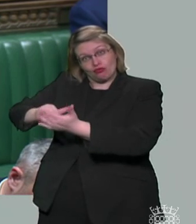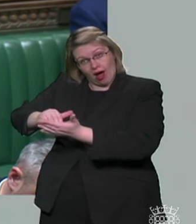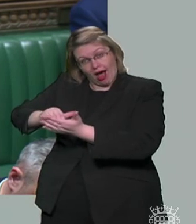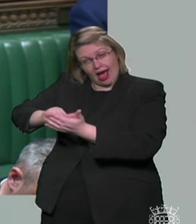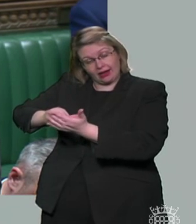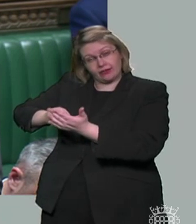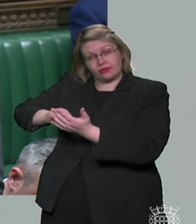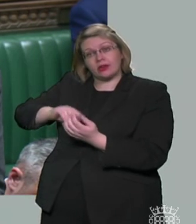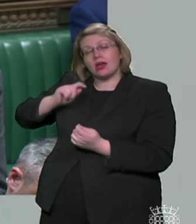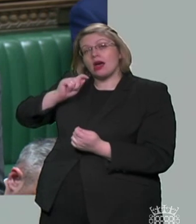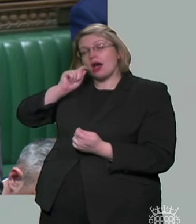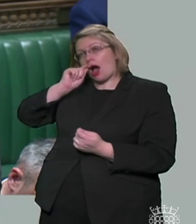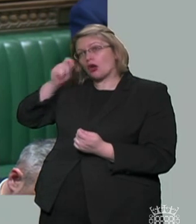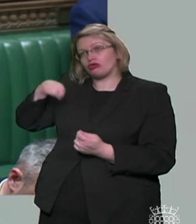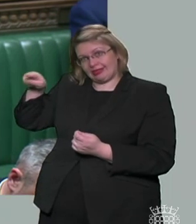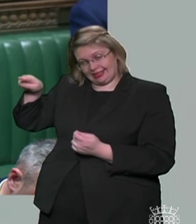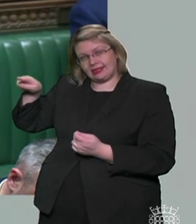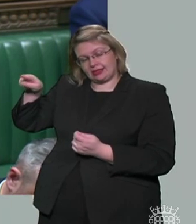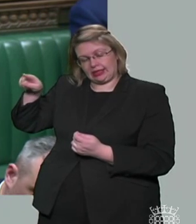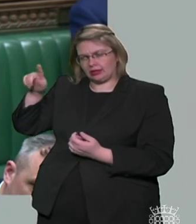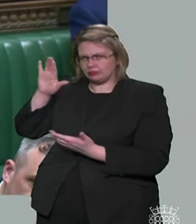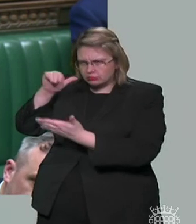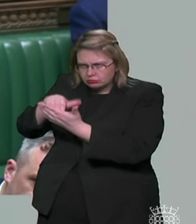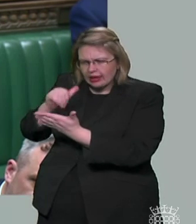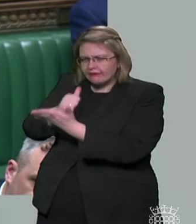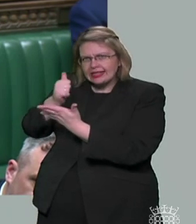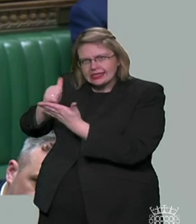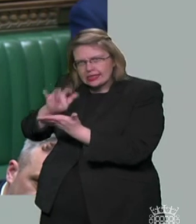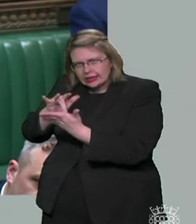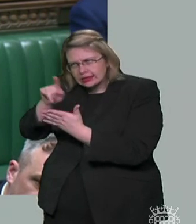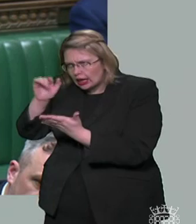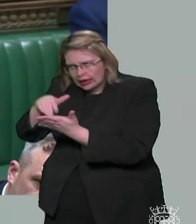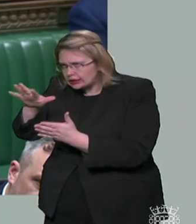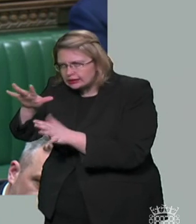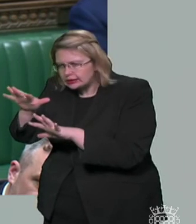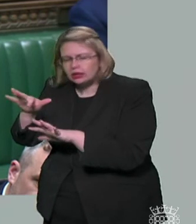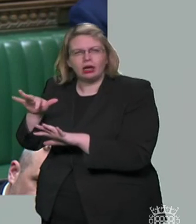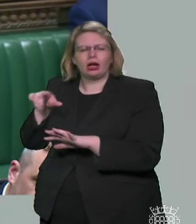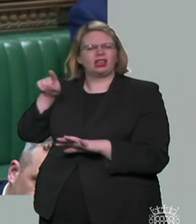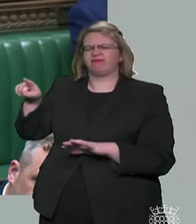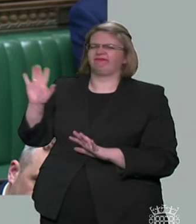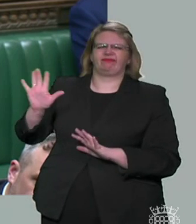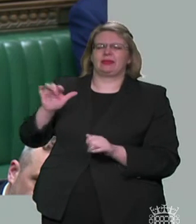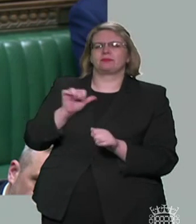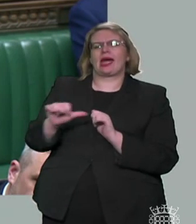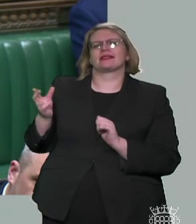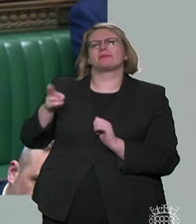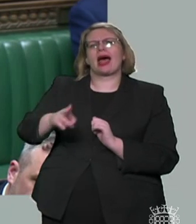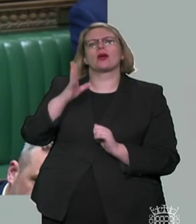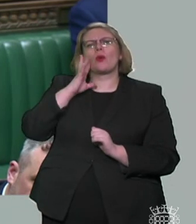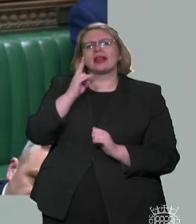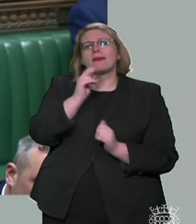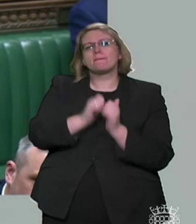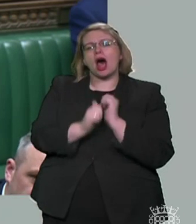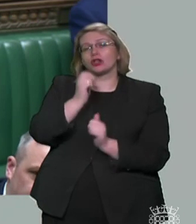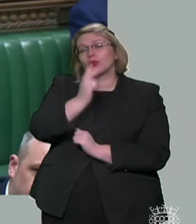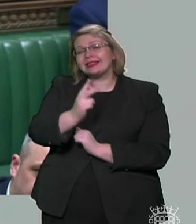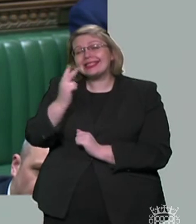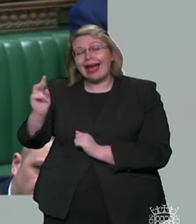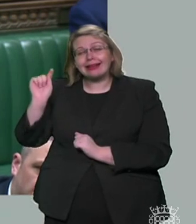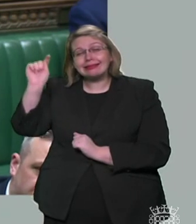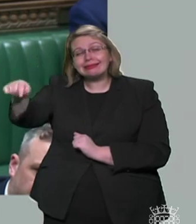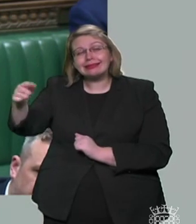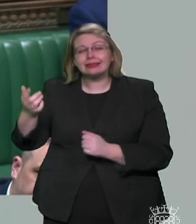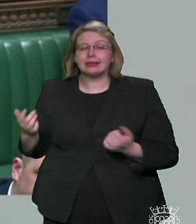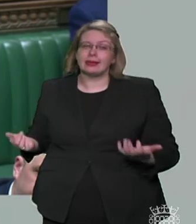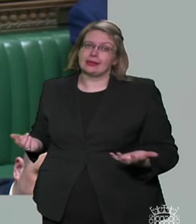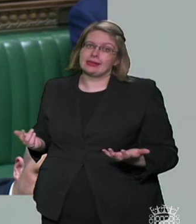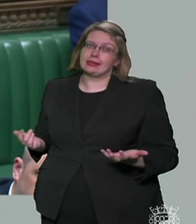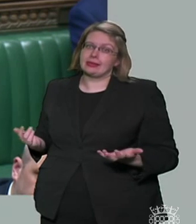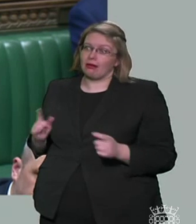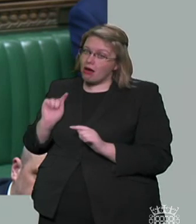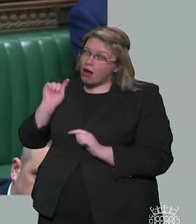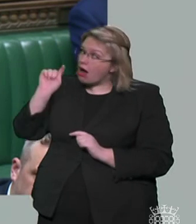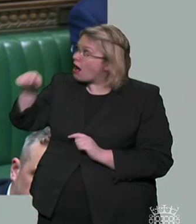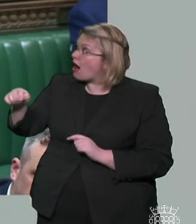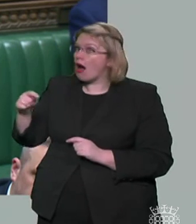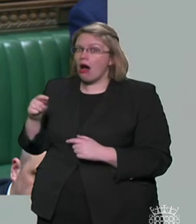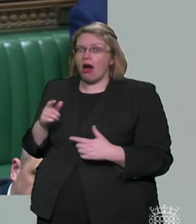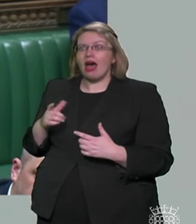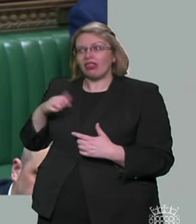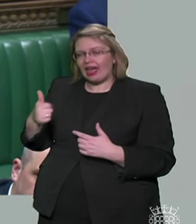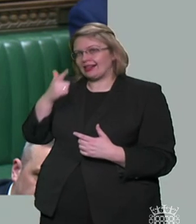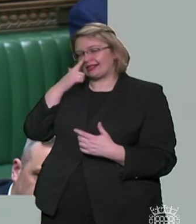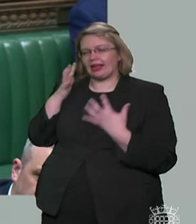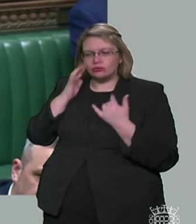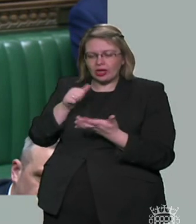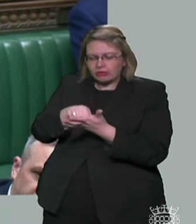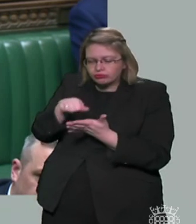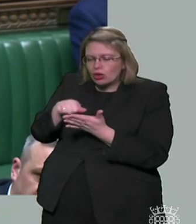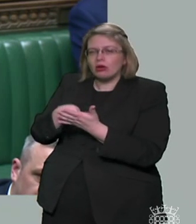They went to the visa application centre, as instructed by the Home Office hotline, and they were told, “Come back on 22 March.” Then, and only then, will their biometrics be processed.